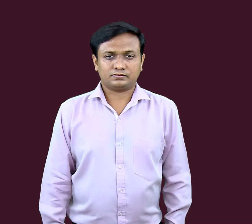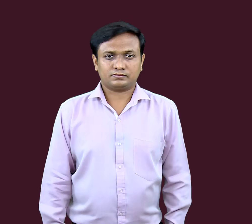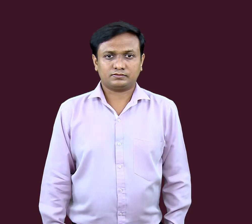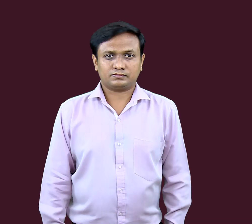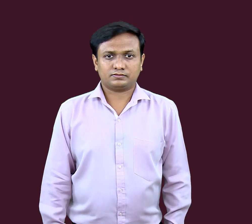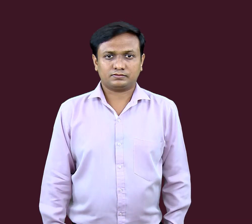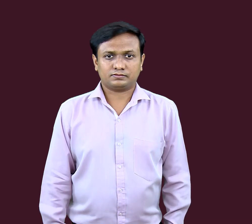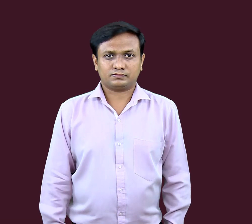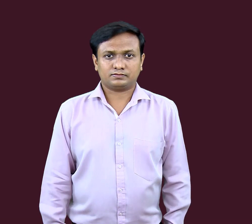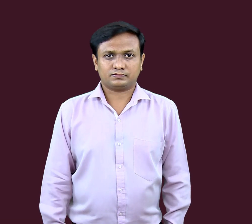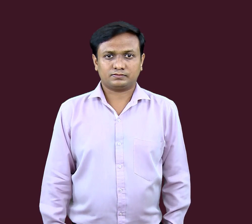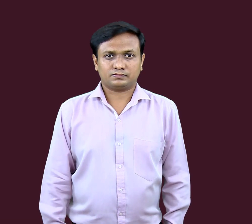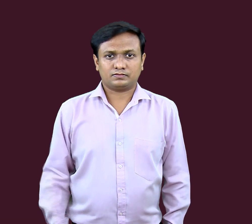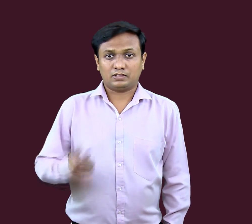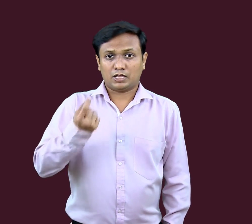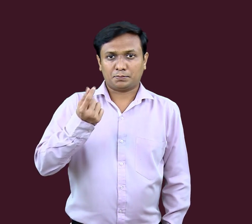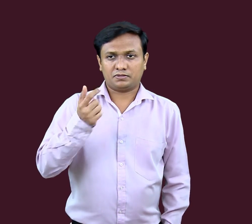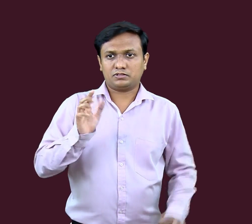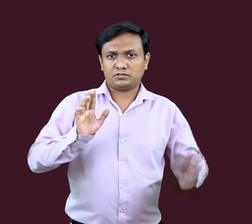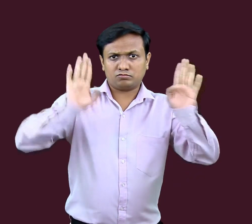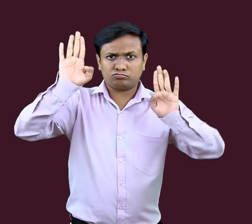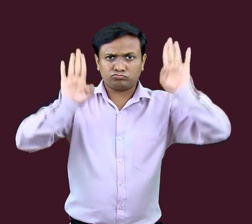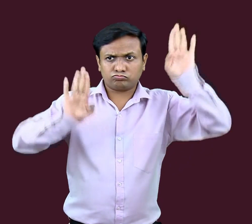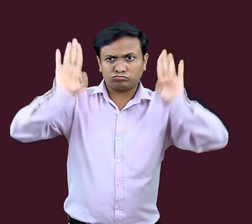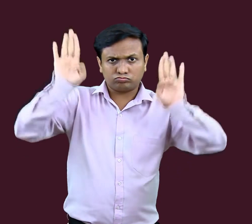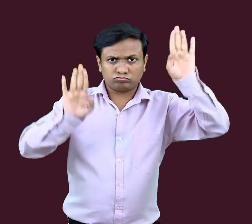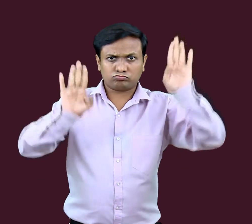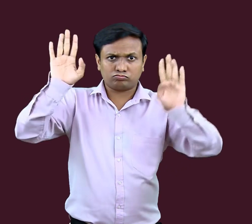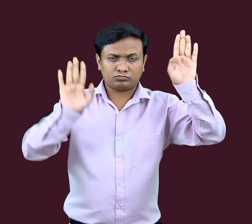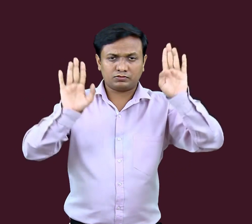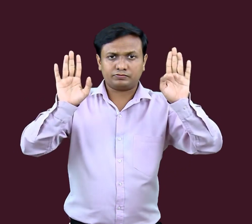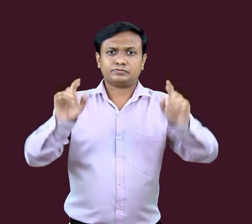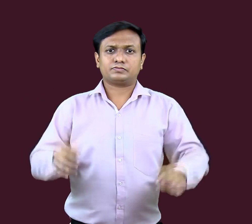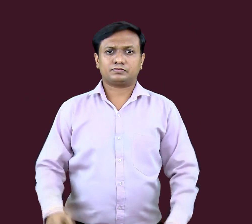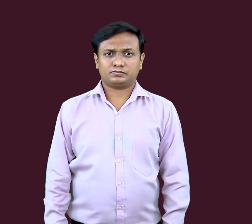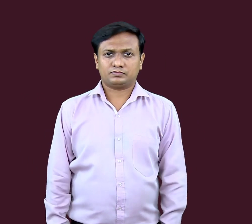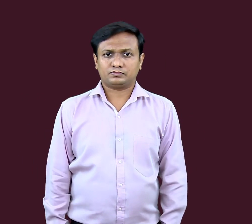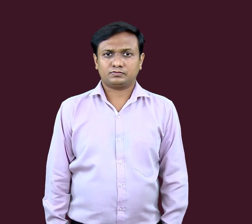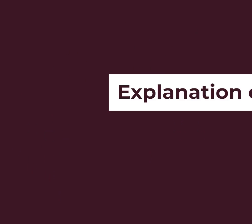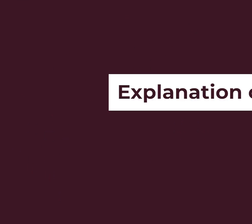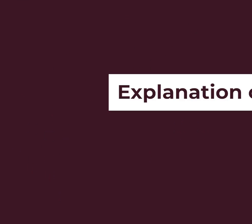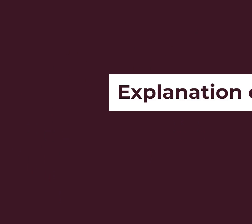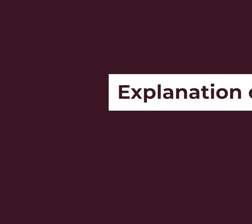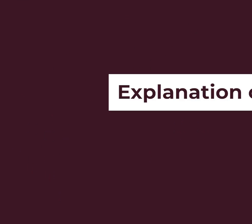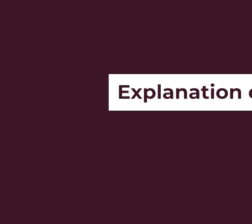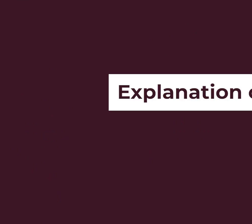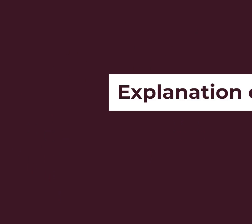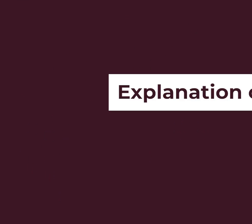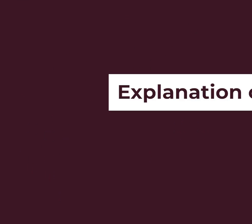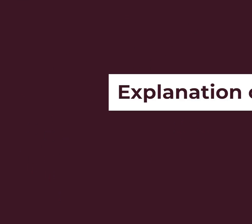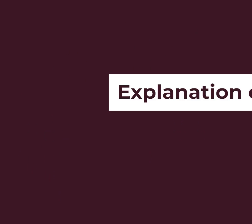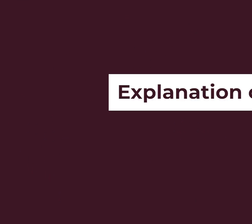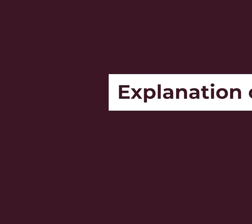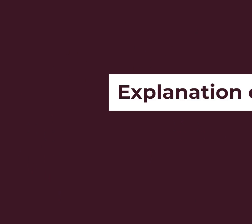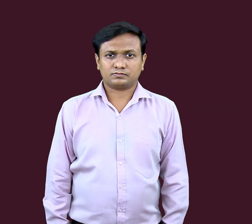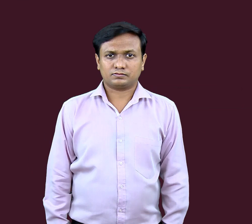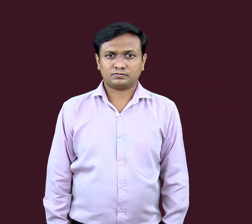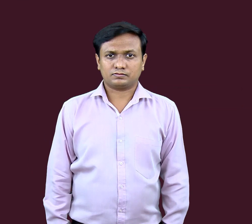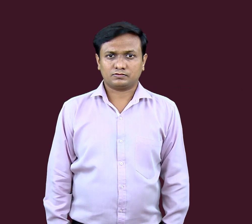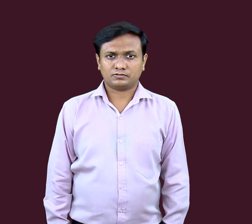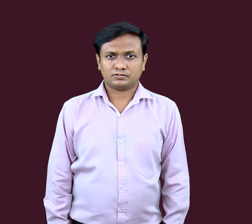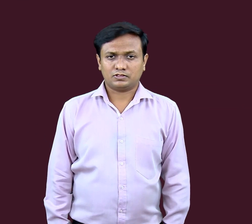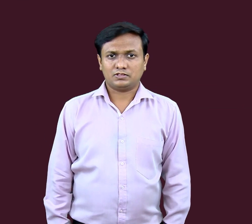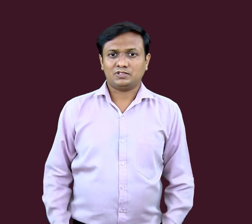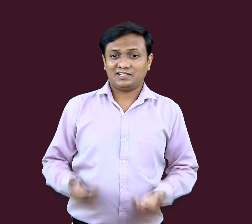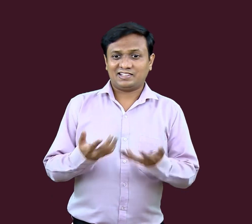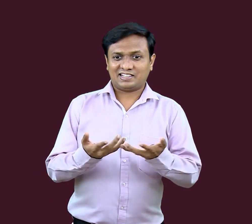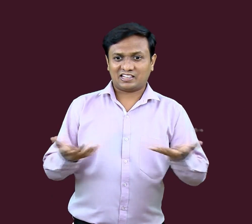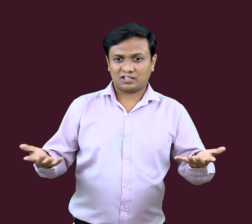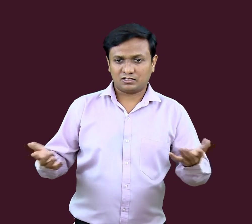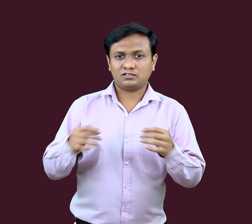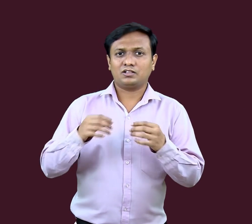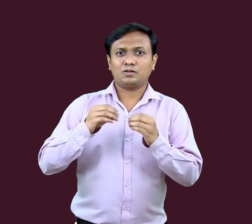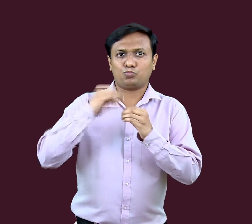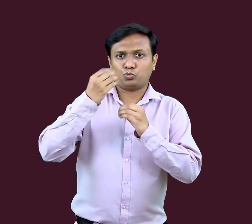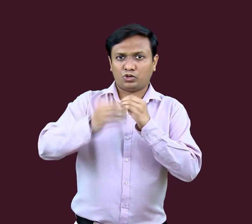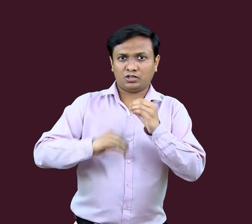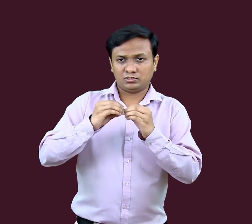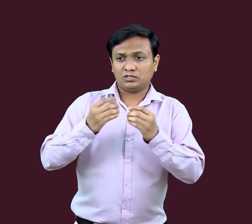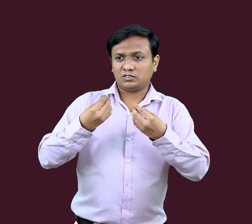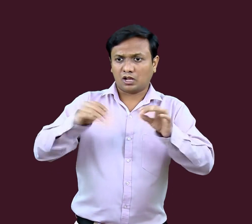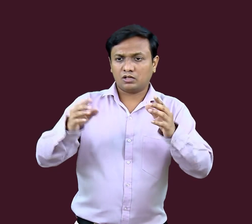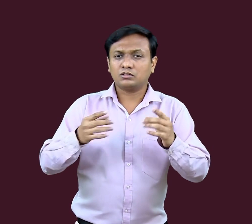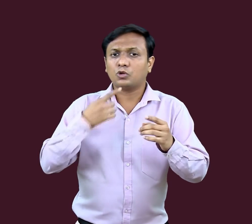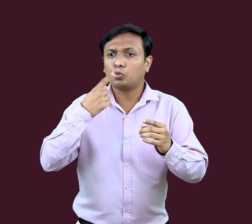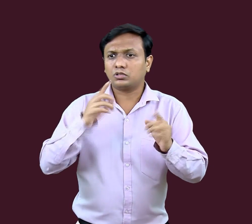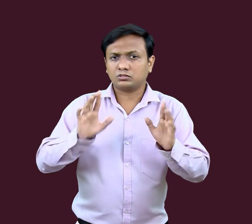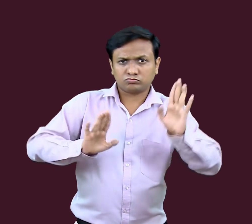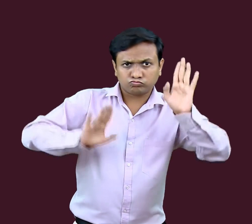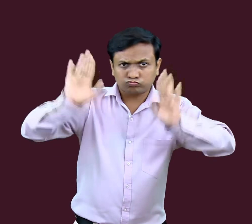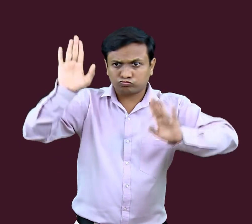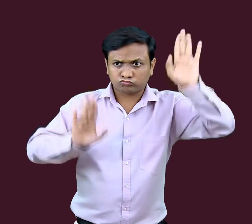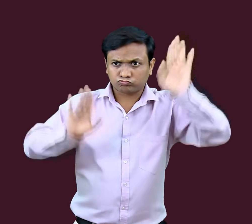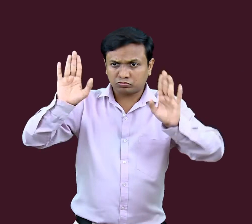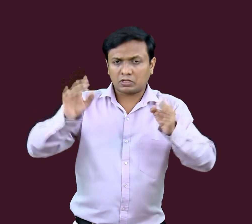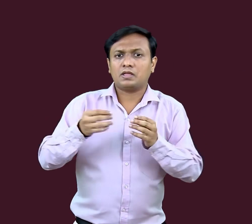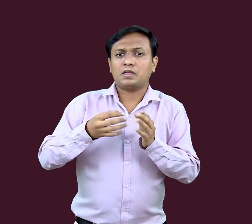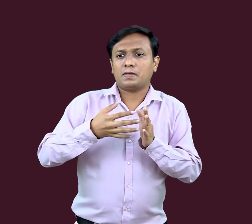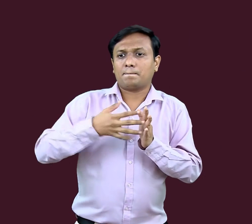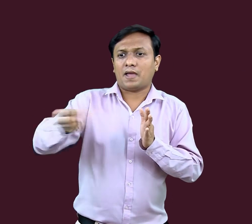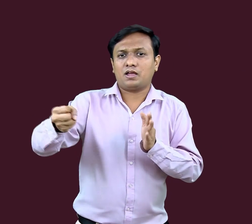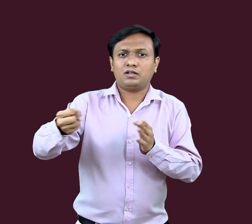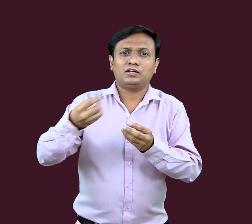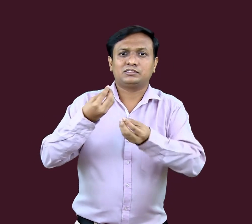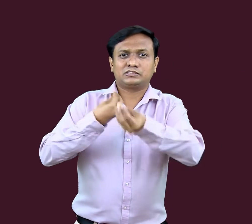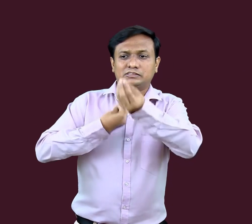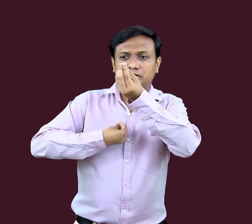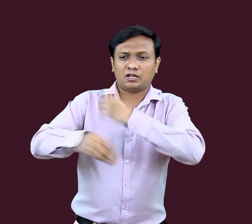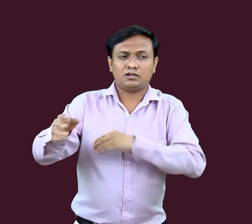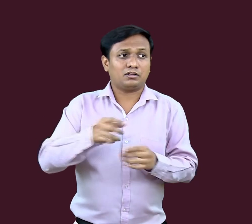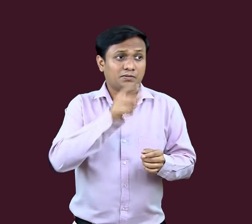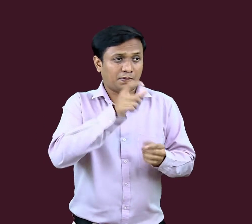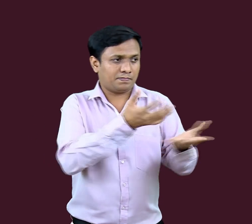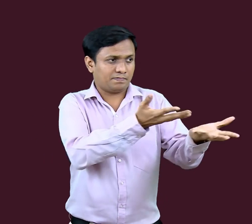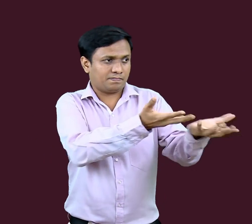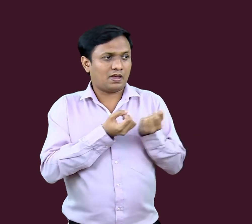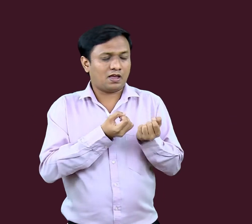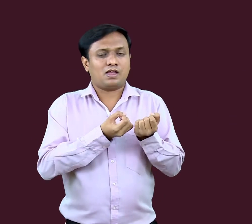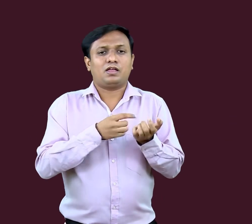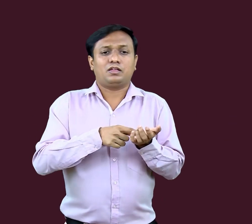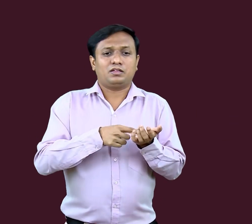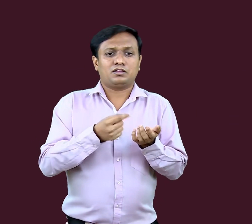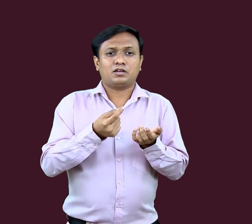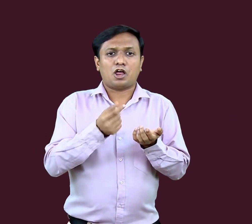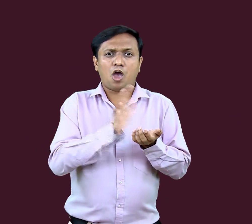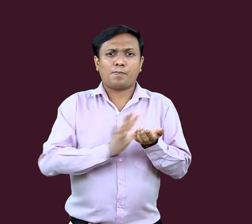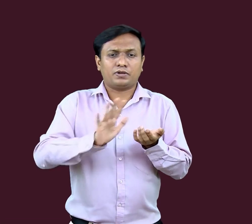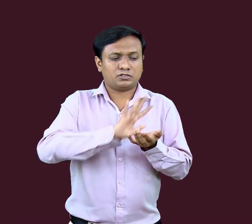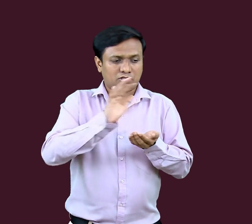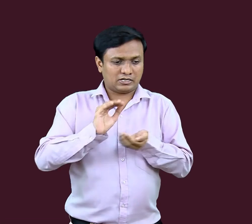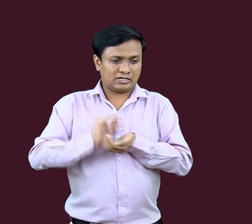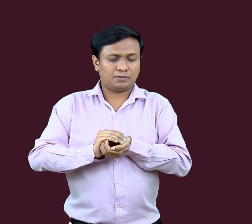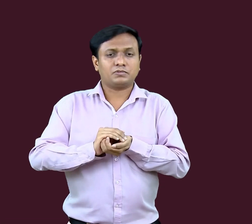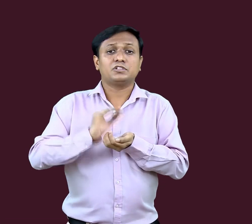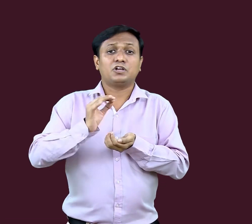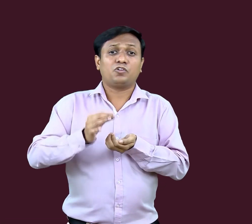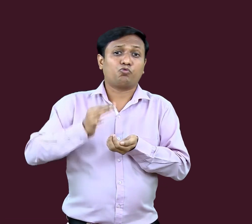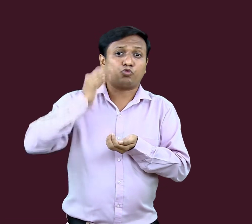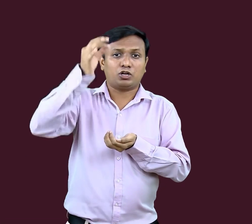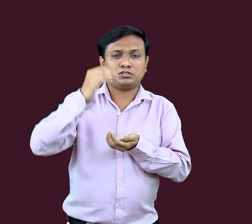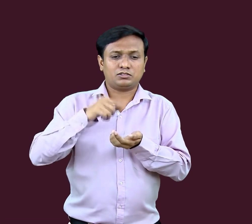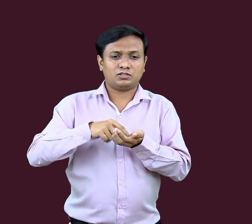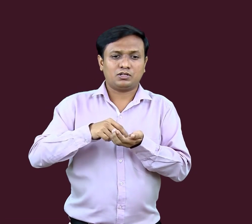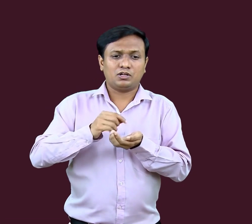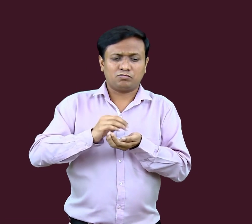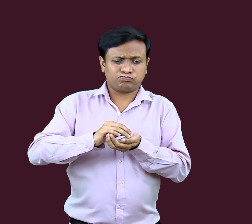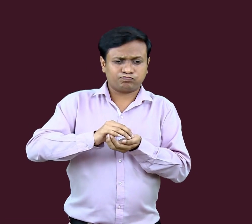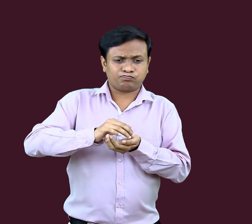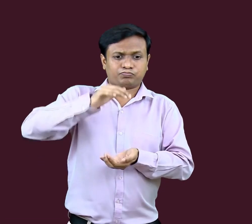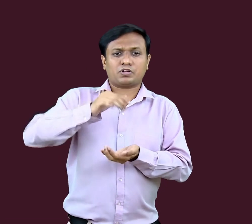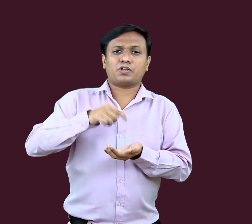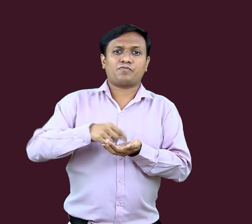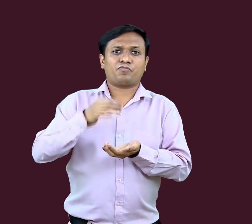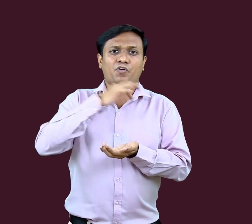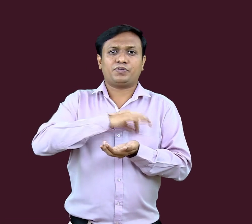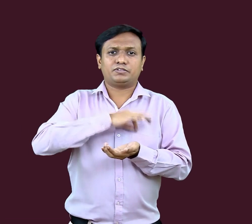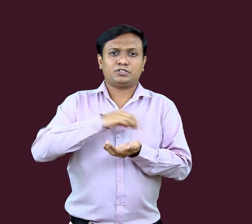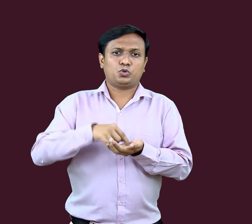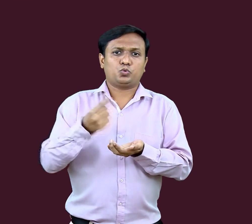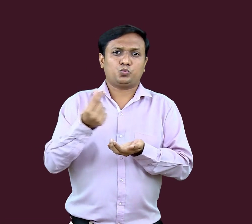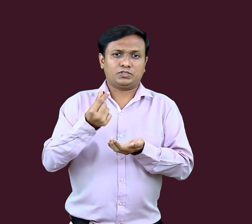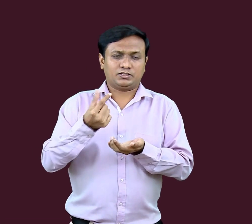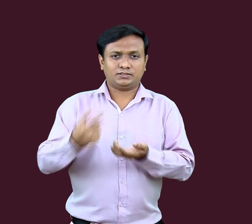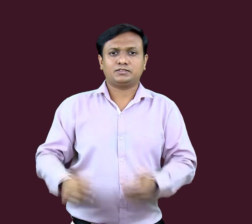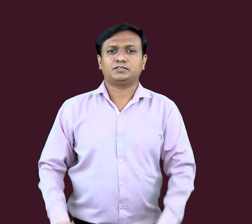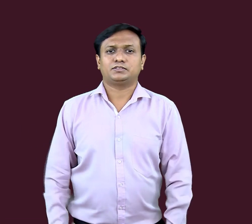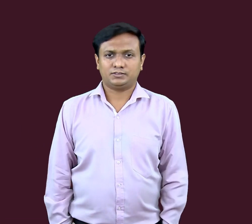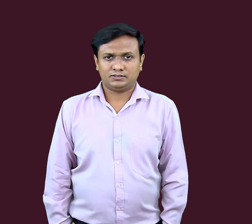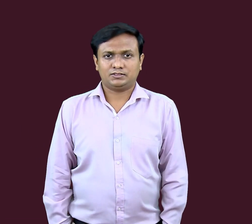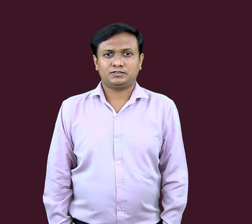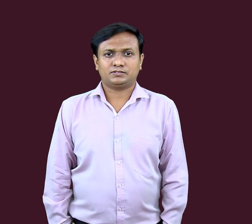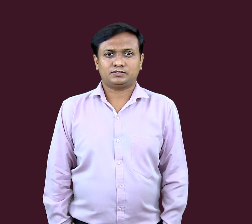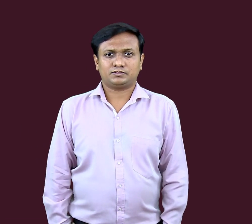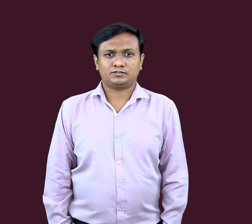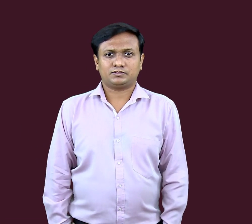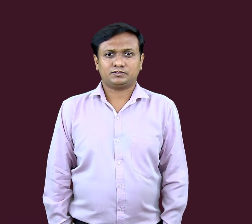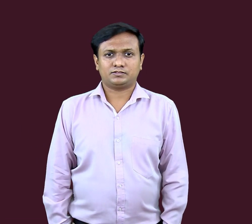Auction